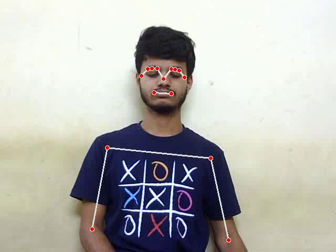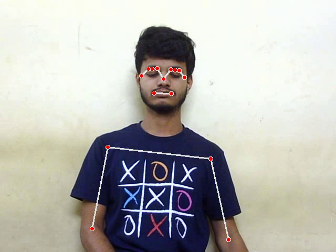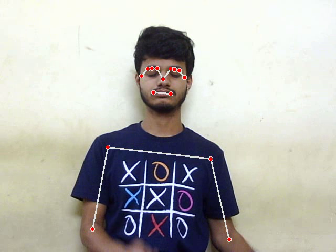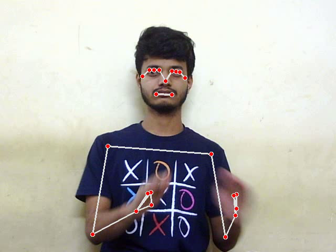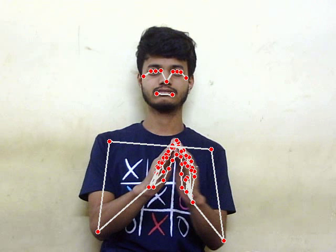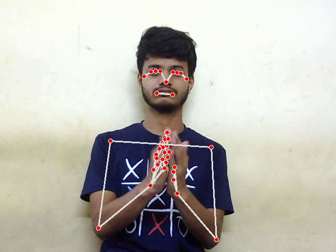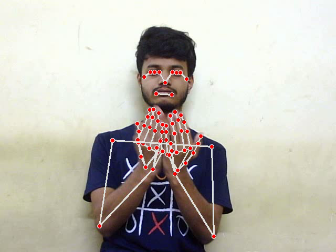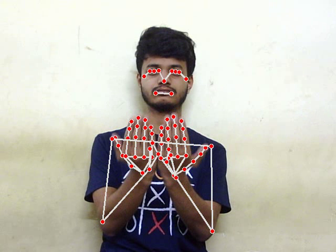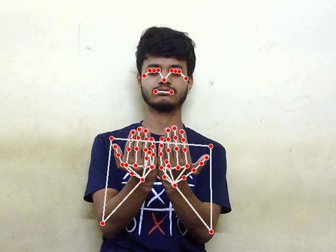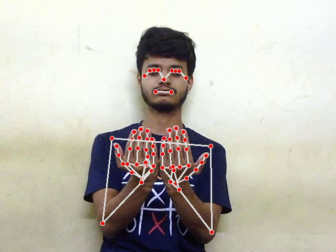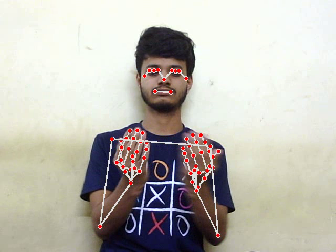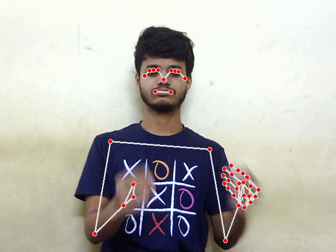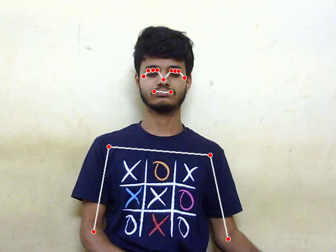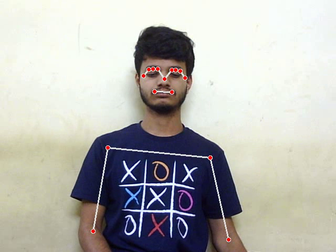book